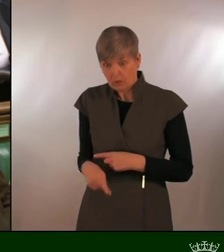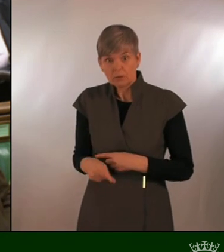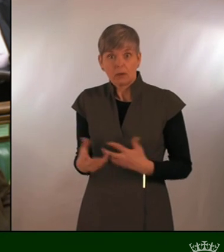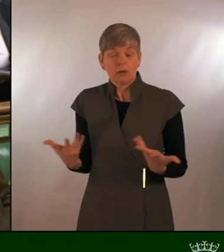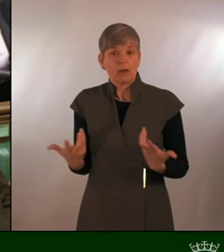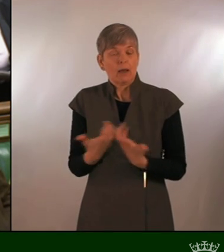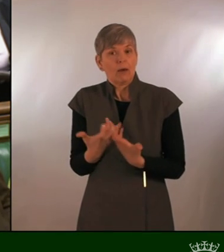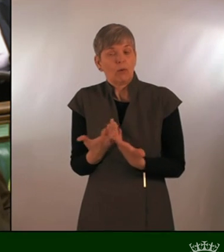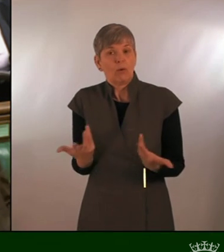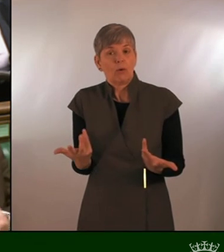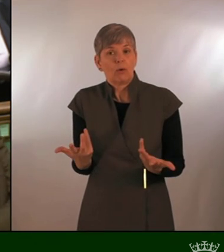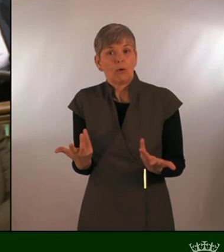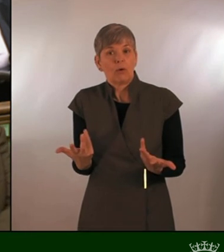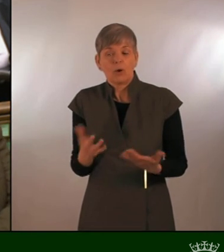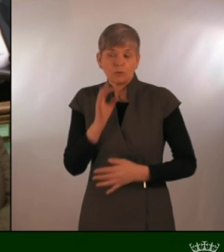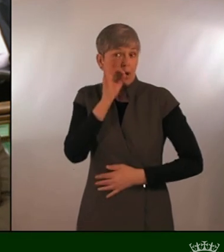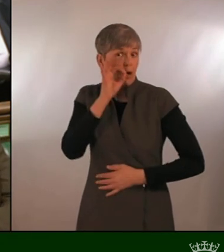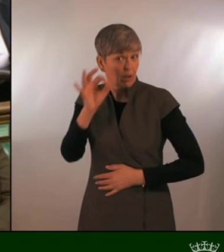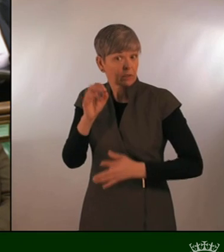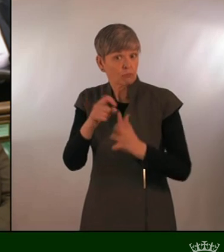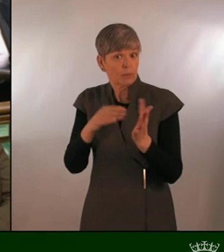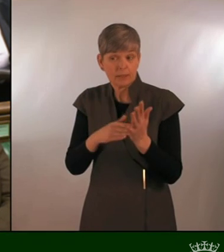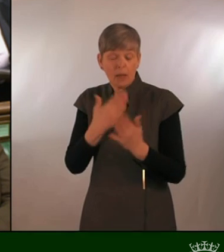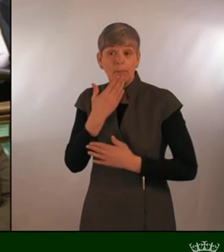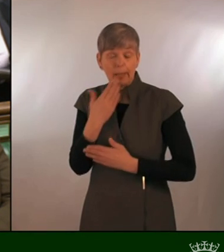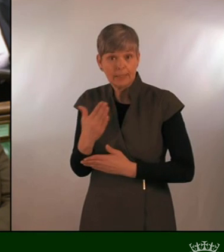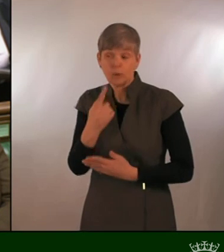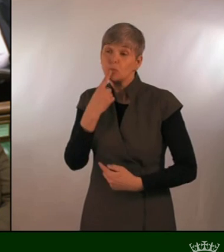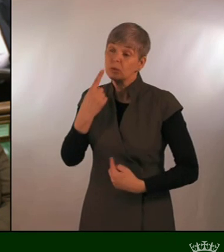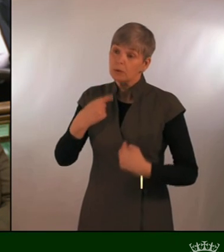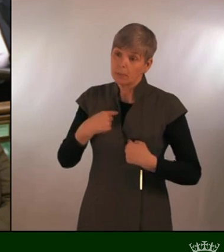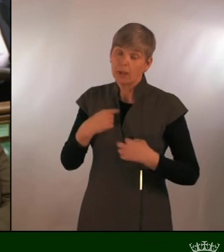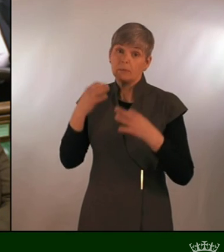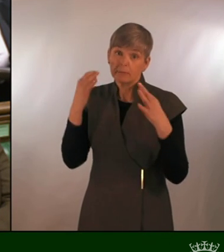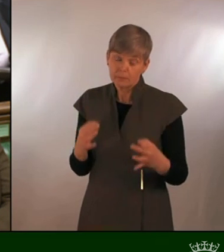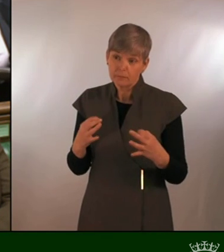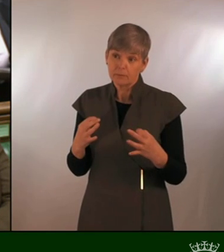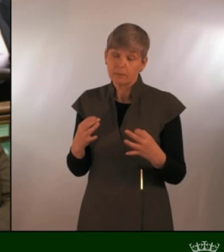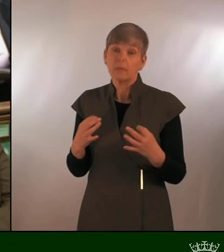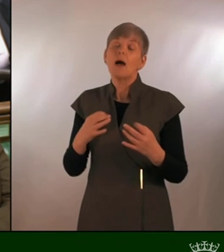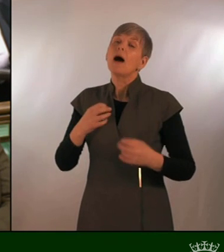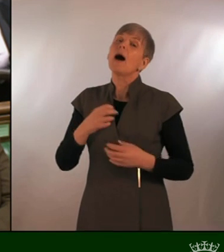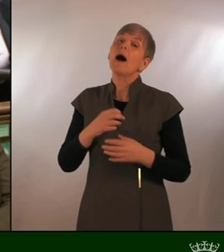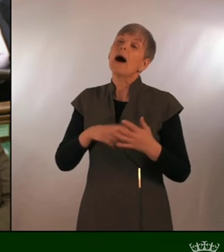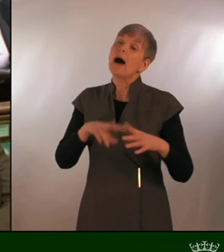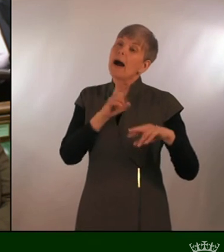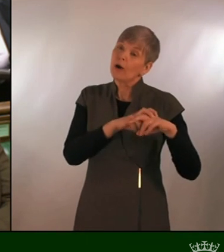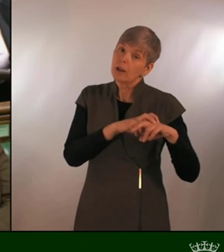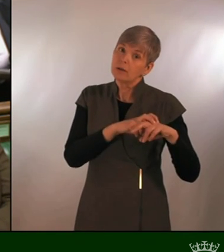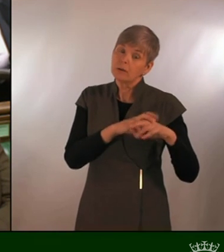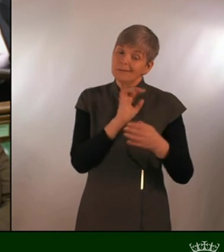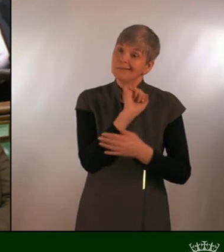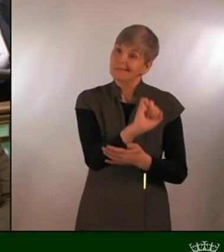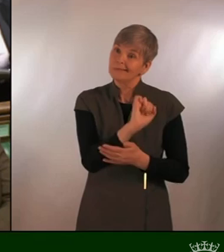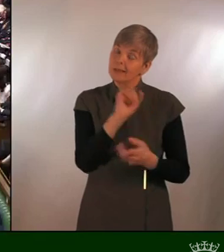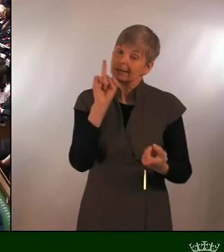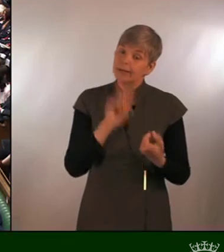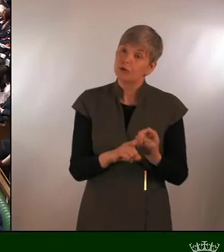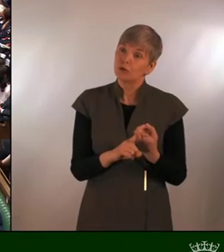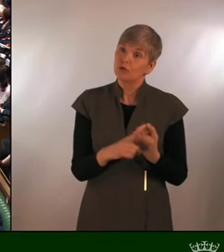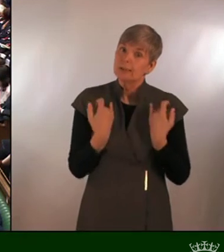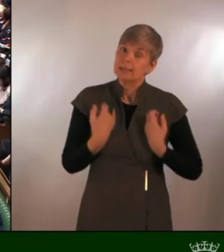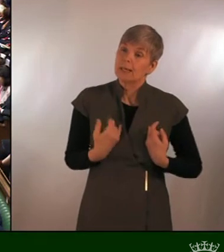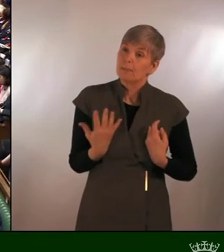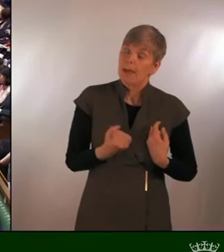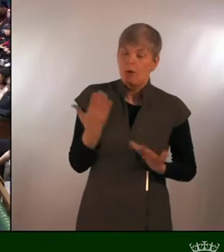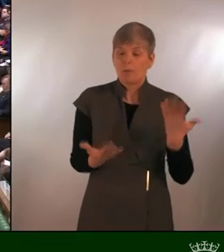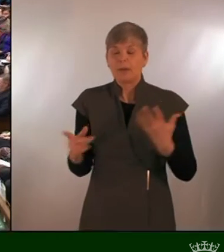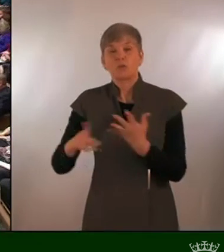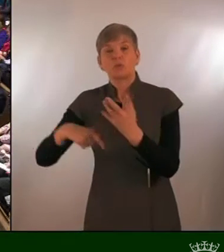For the record, can the Prime Minister tell me what the statutory sick rate of Ireland is compared to his UK Government?